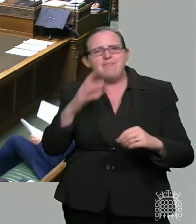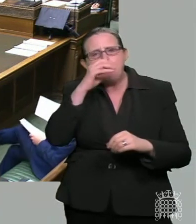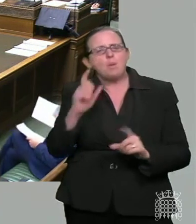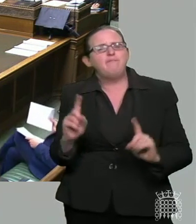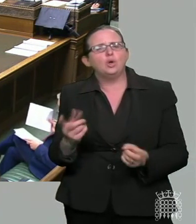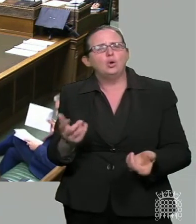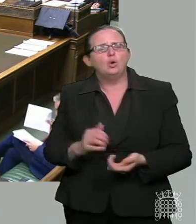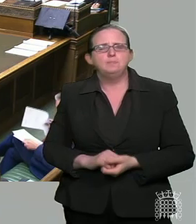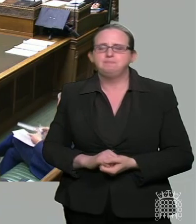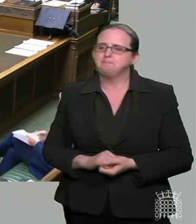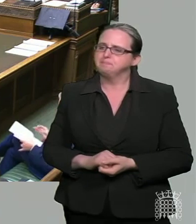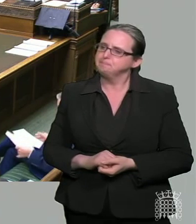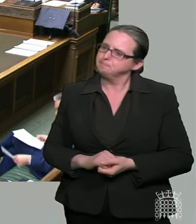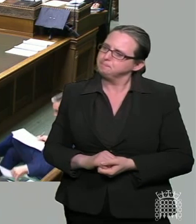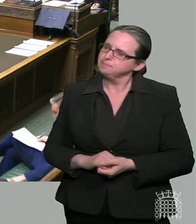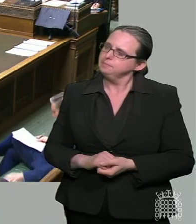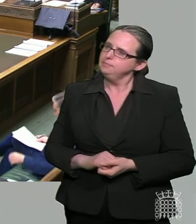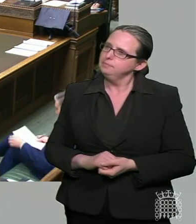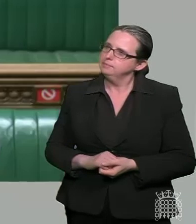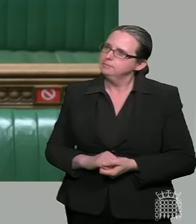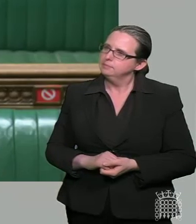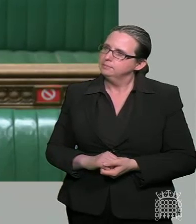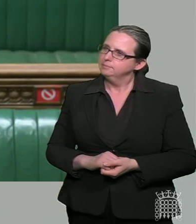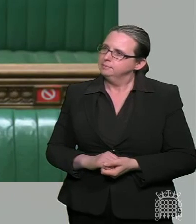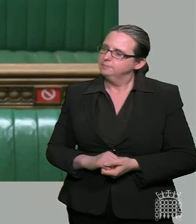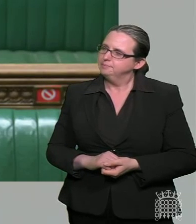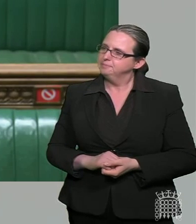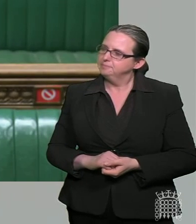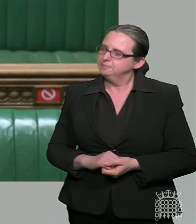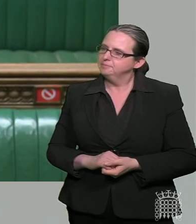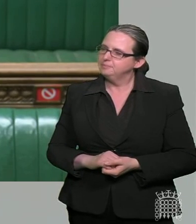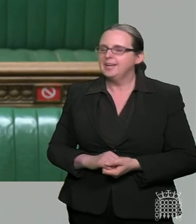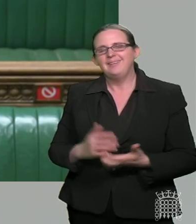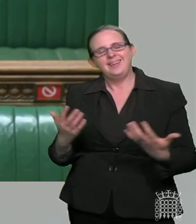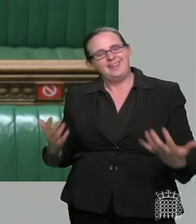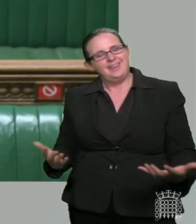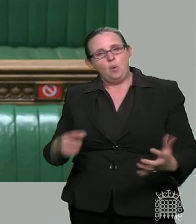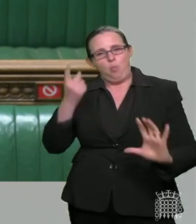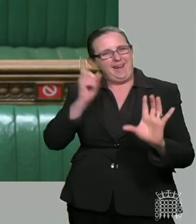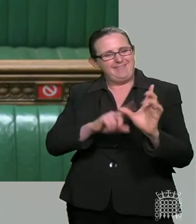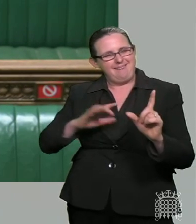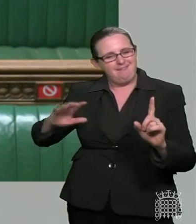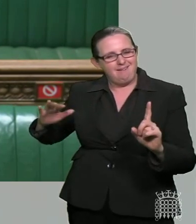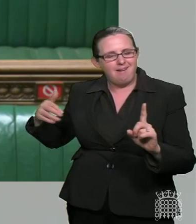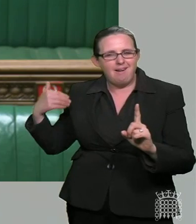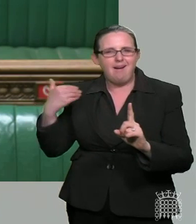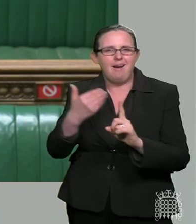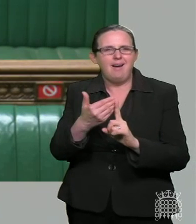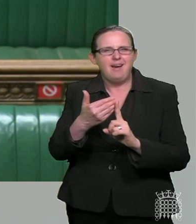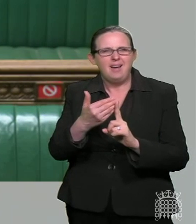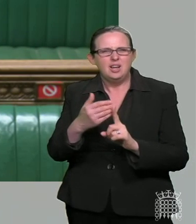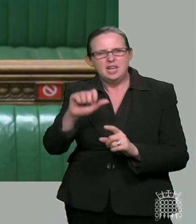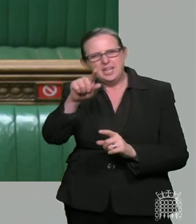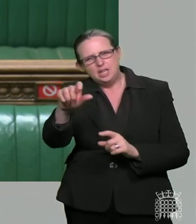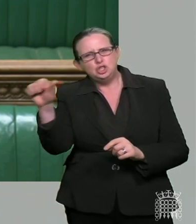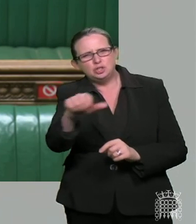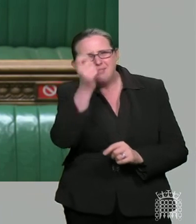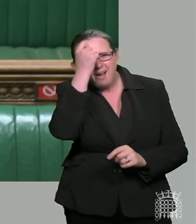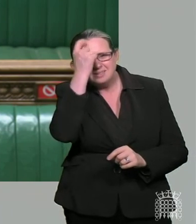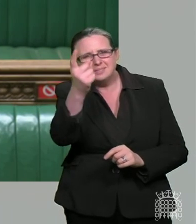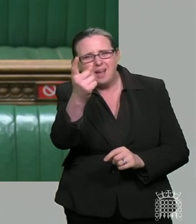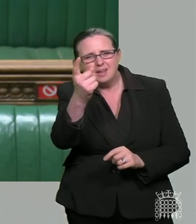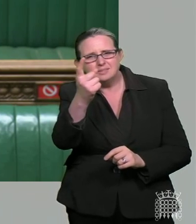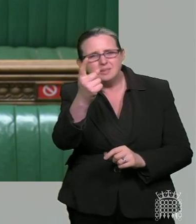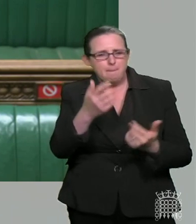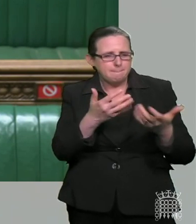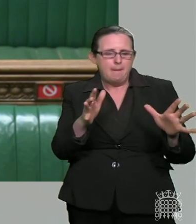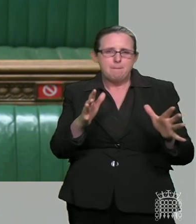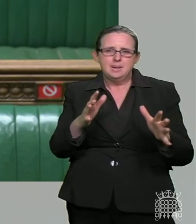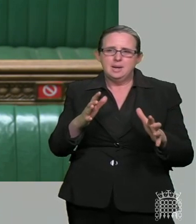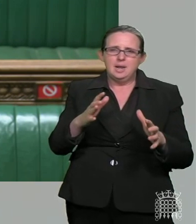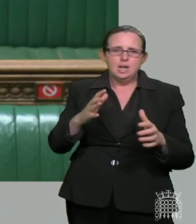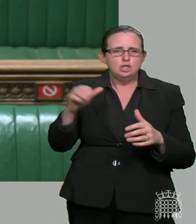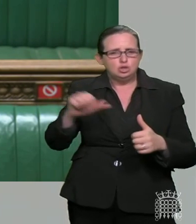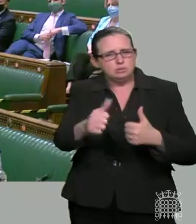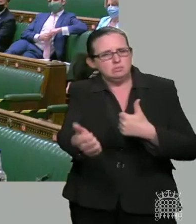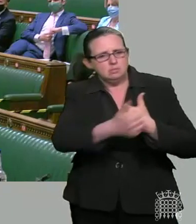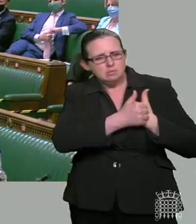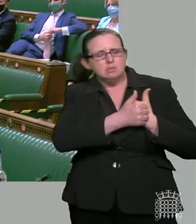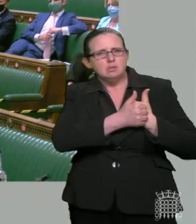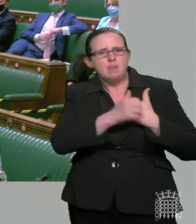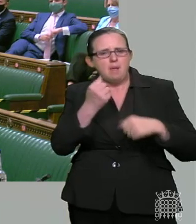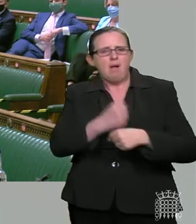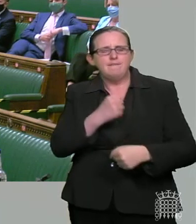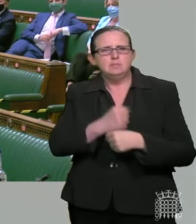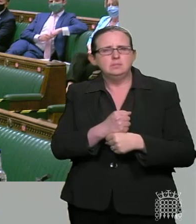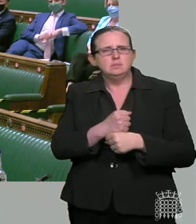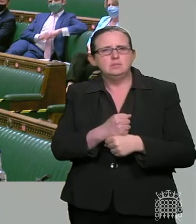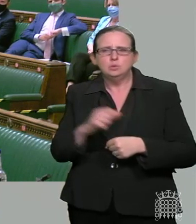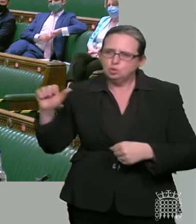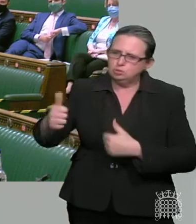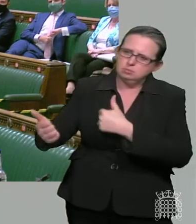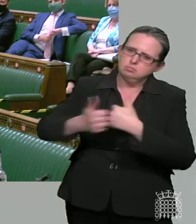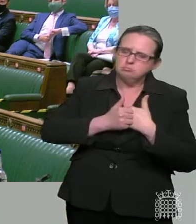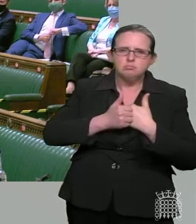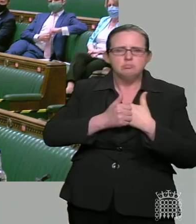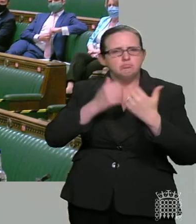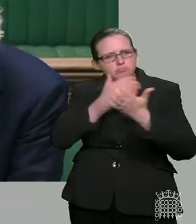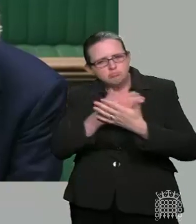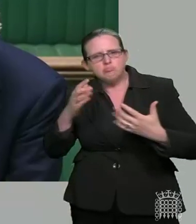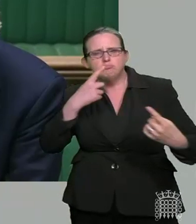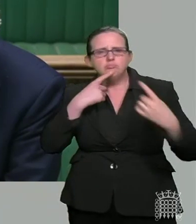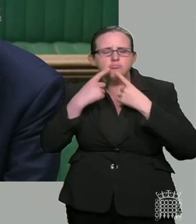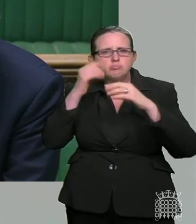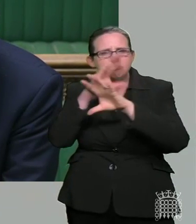I think that, after more than a year of this, the right honourable and learned Gentleman will understand that what the public would like to see is some effort to back up what the Government are saying to deliver clarity of message.